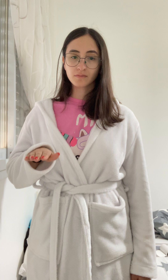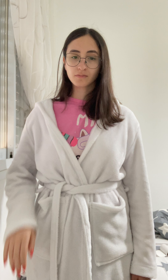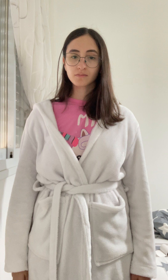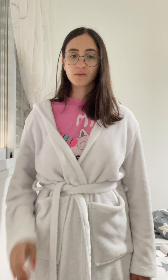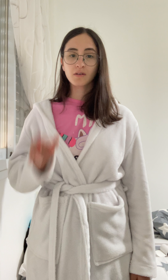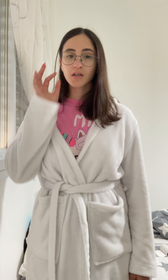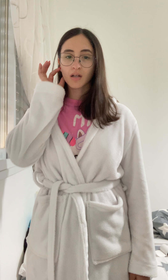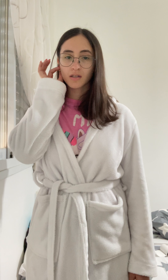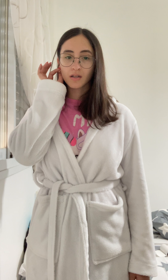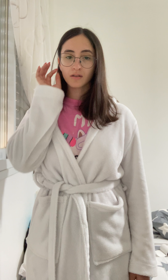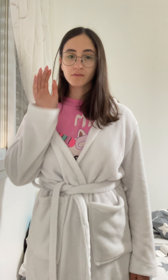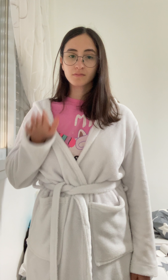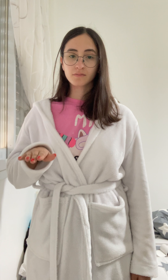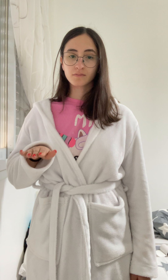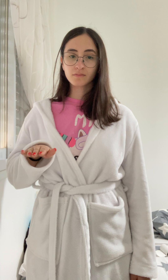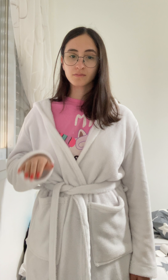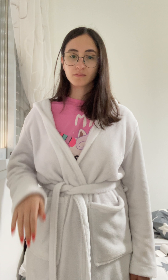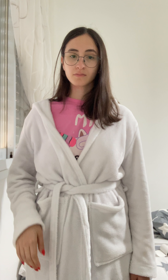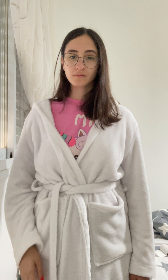ילדה